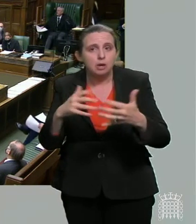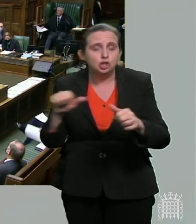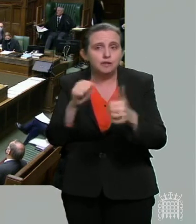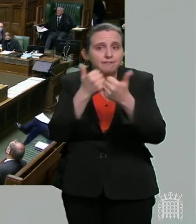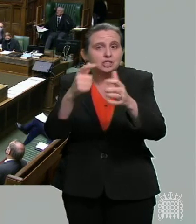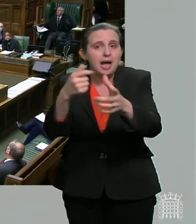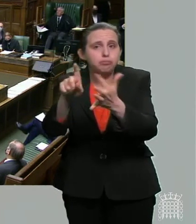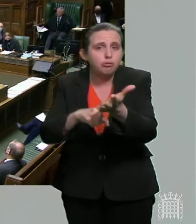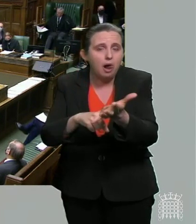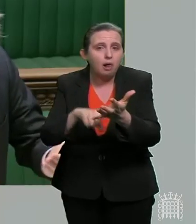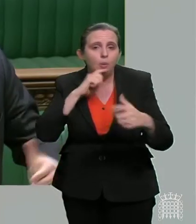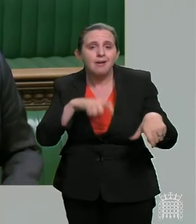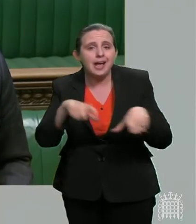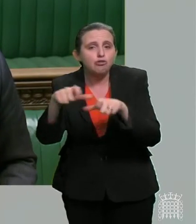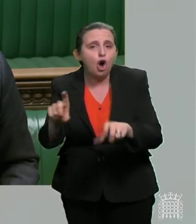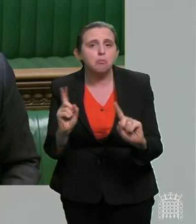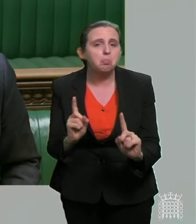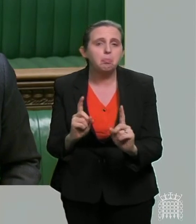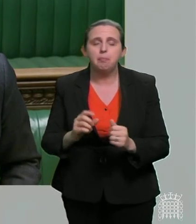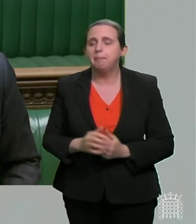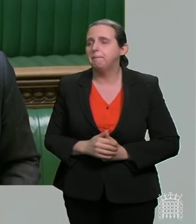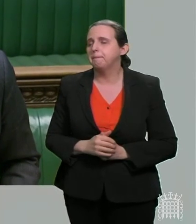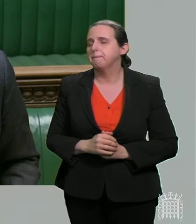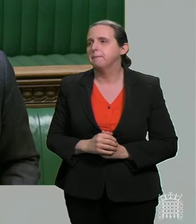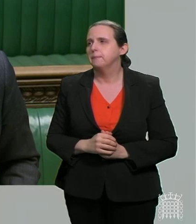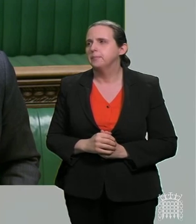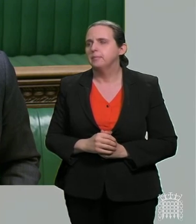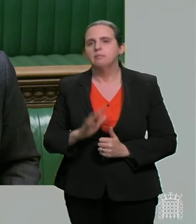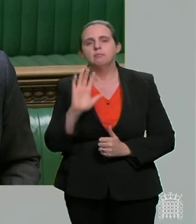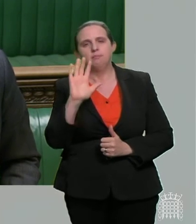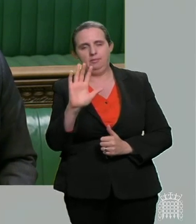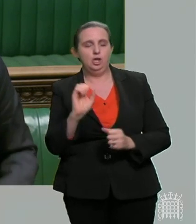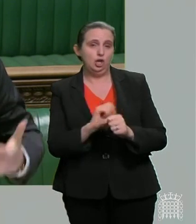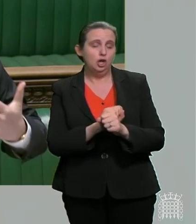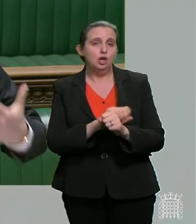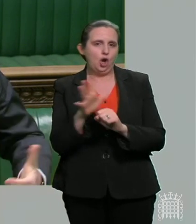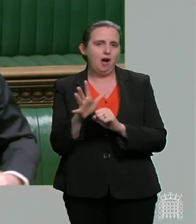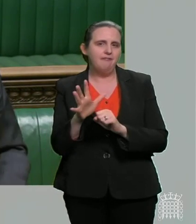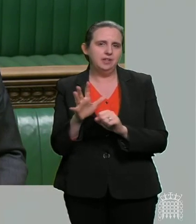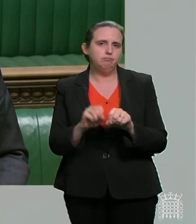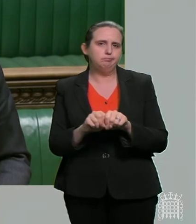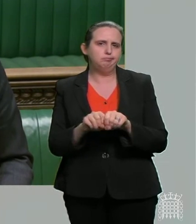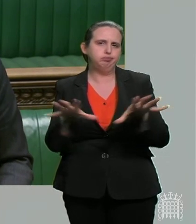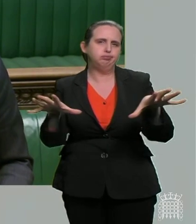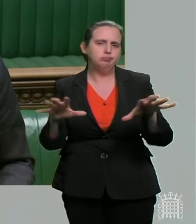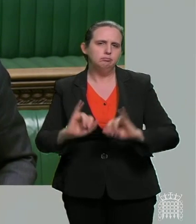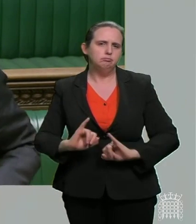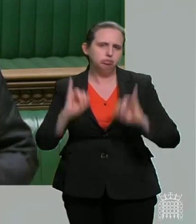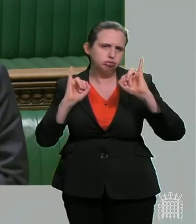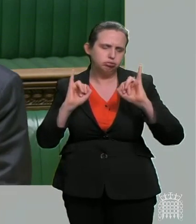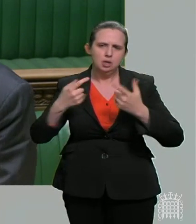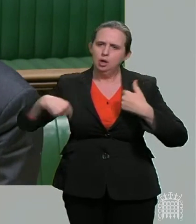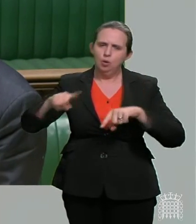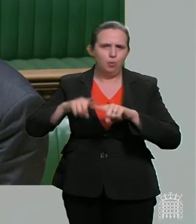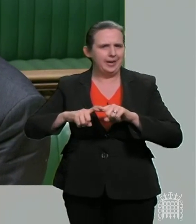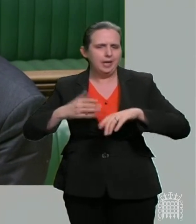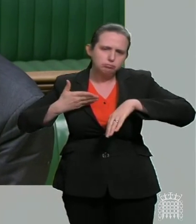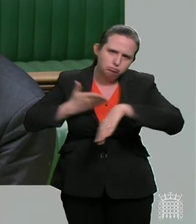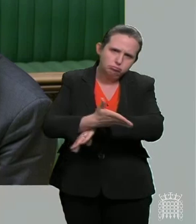I think most people in this country are aware that we are going through a very serious pandemic in which rates of infection have been steadily brought down thanks to the efforts of the British people.